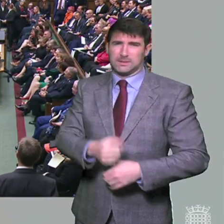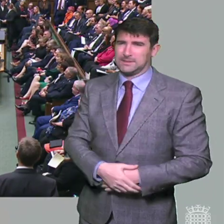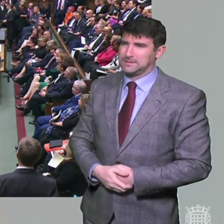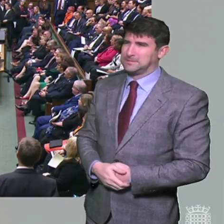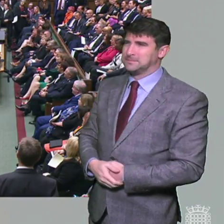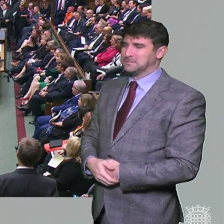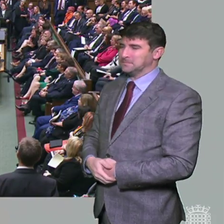More!